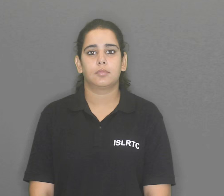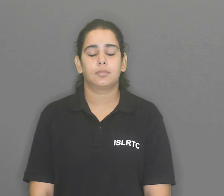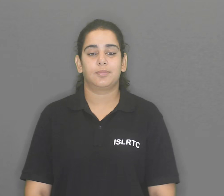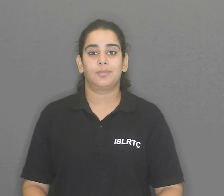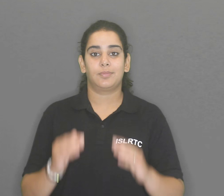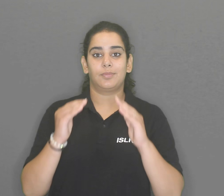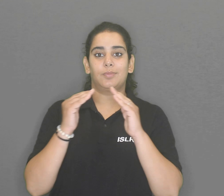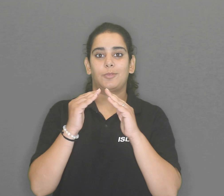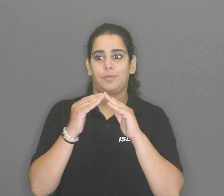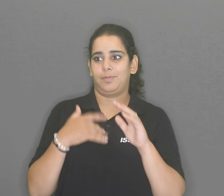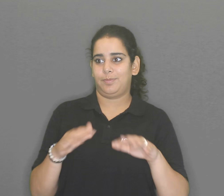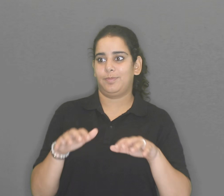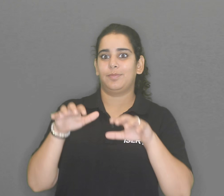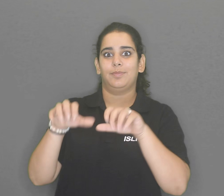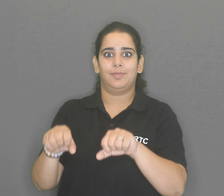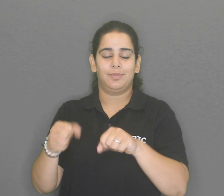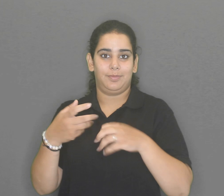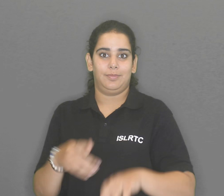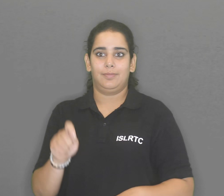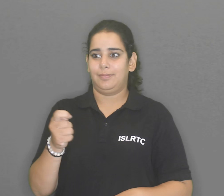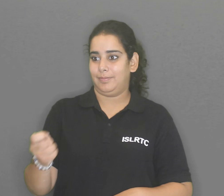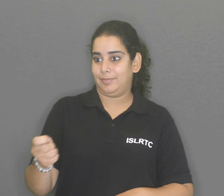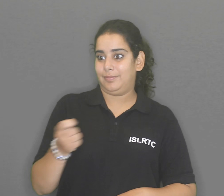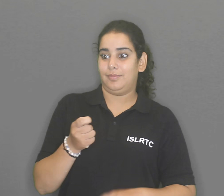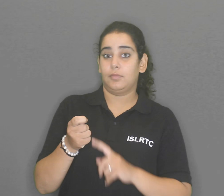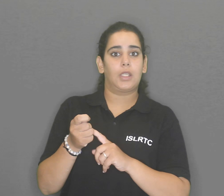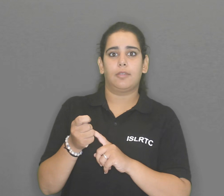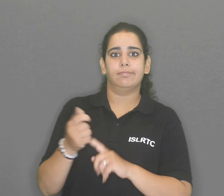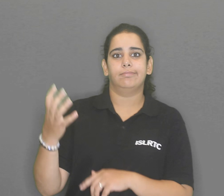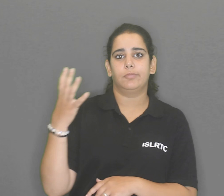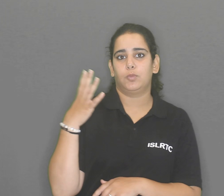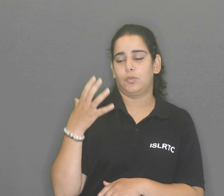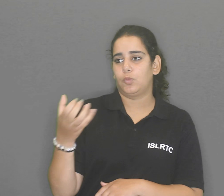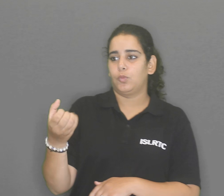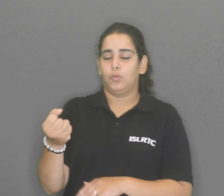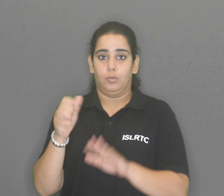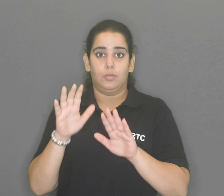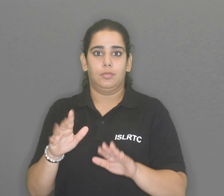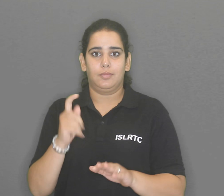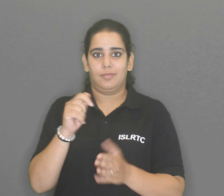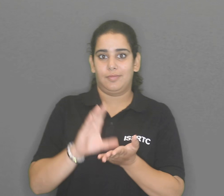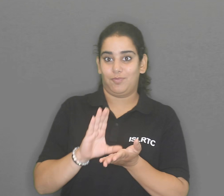Tenancy A holding of an estate or a mode of